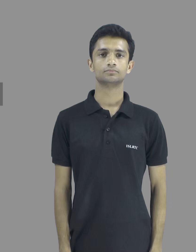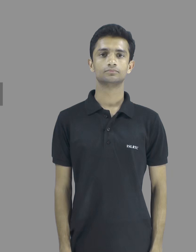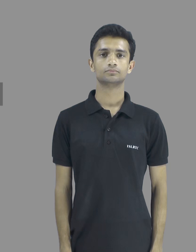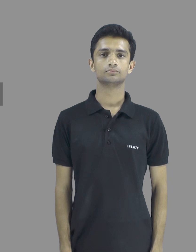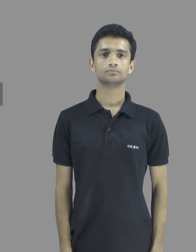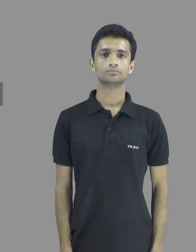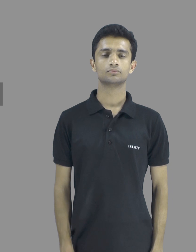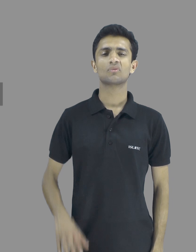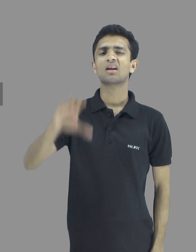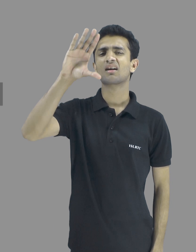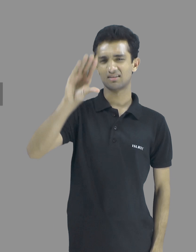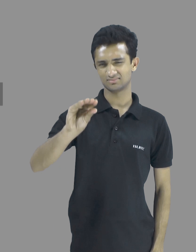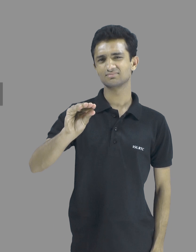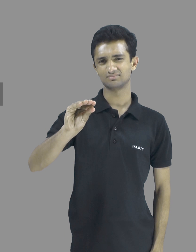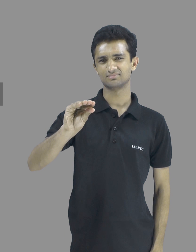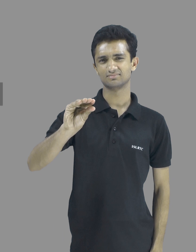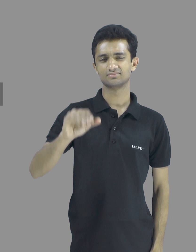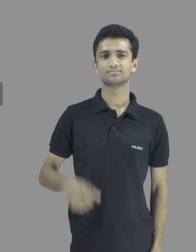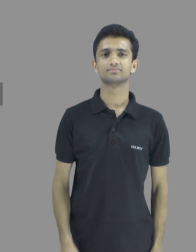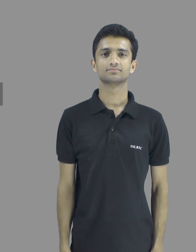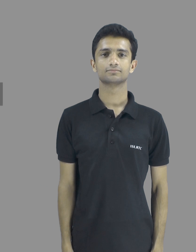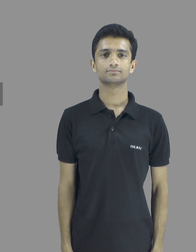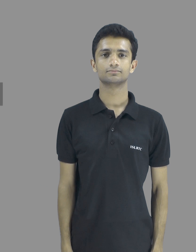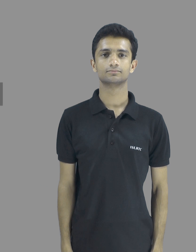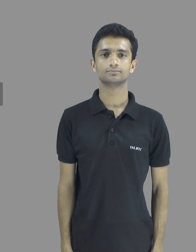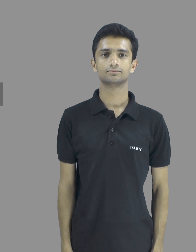Reduce